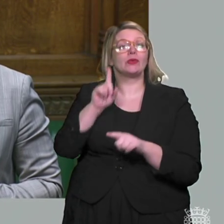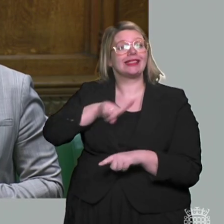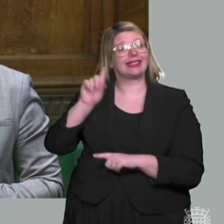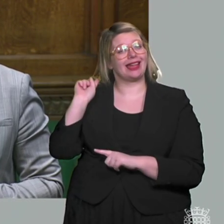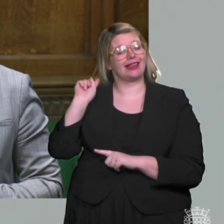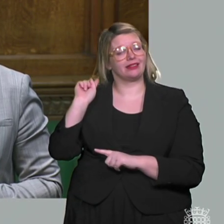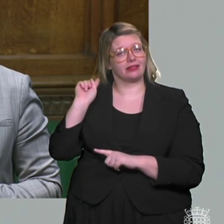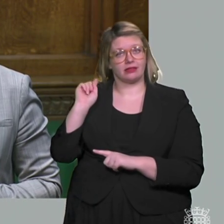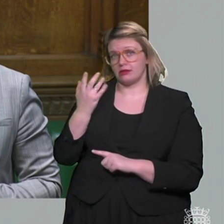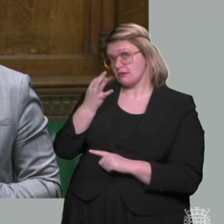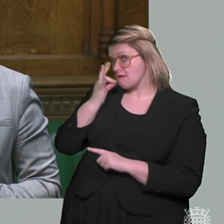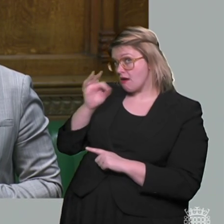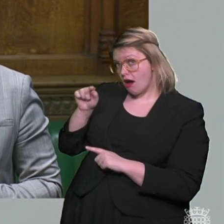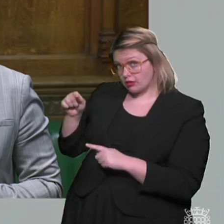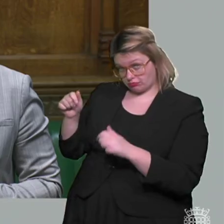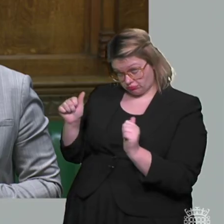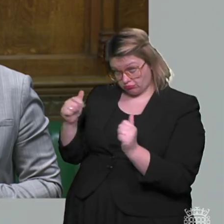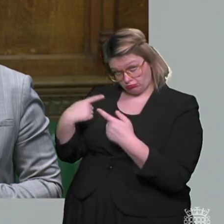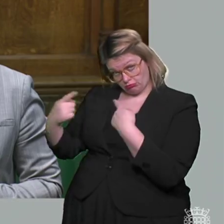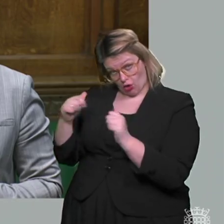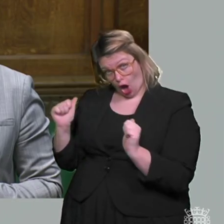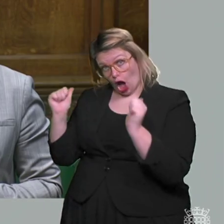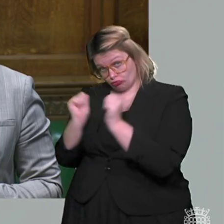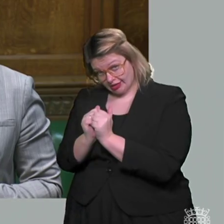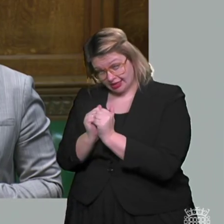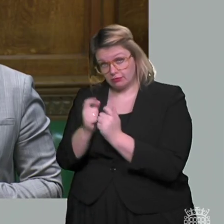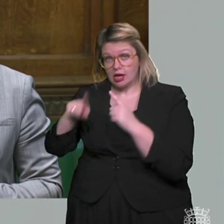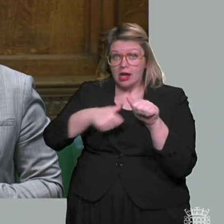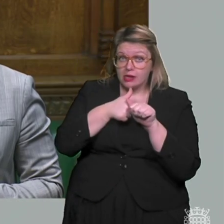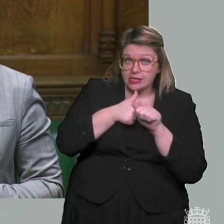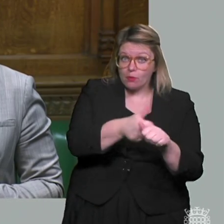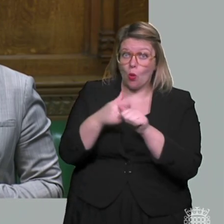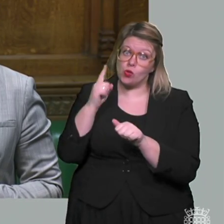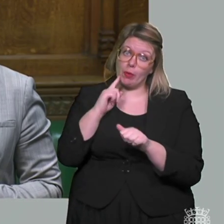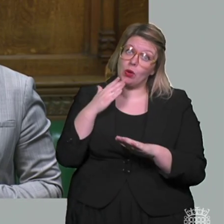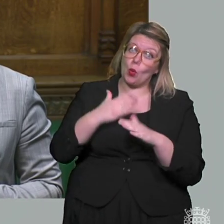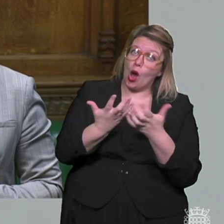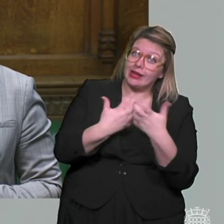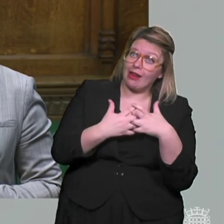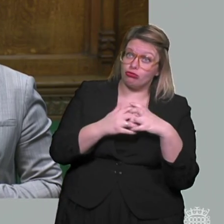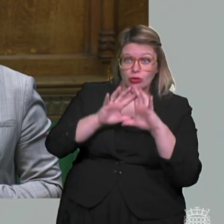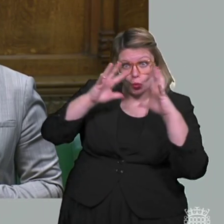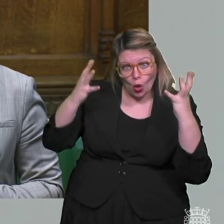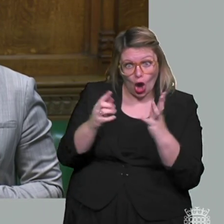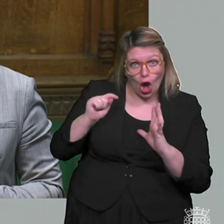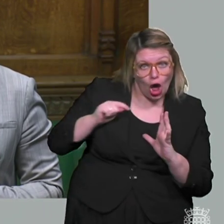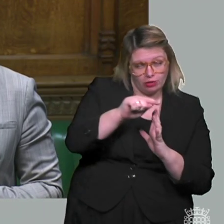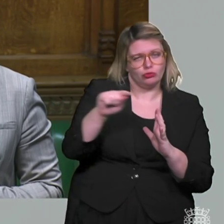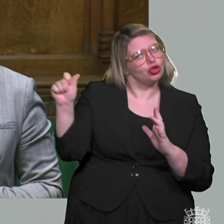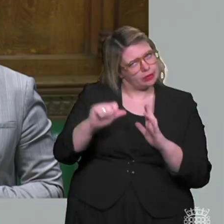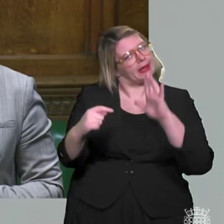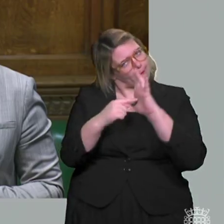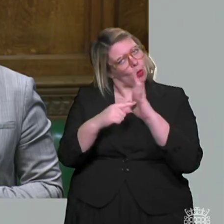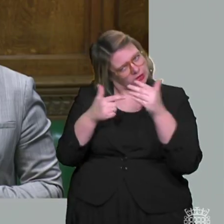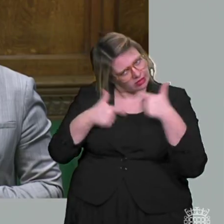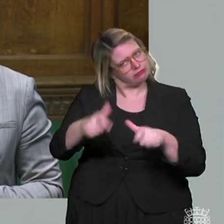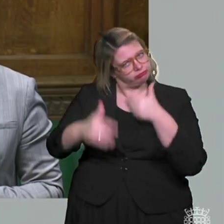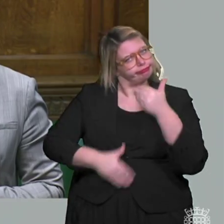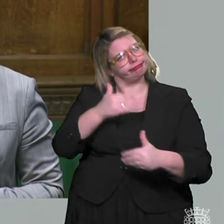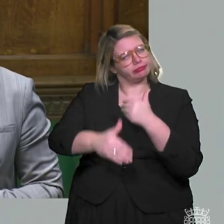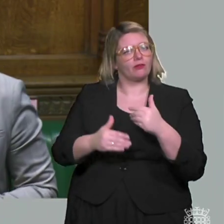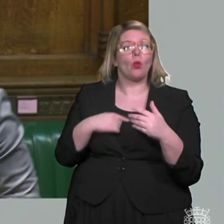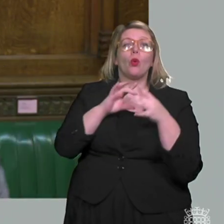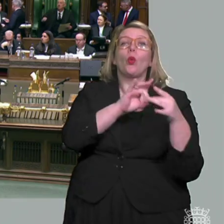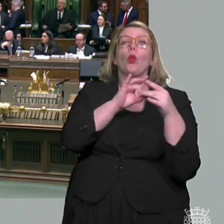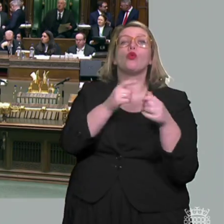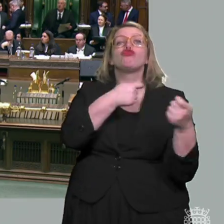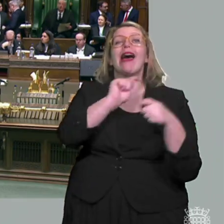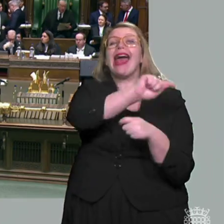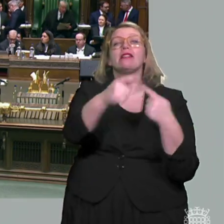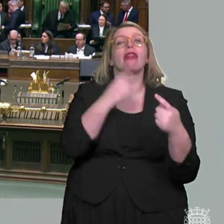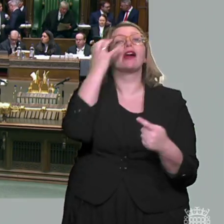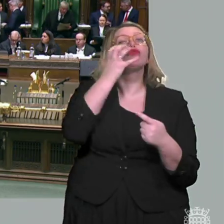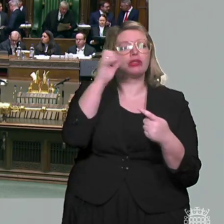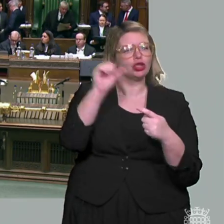Does my right honourable Friend agree that support for women in tech across the globe should be an important part of all our international trade work?